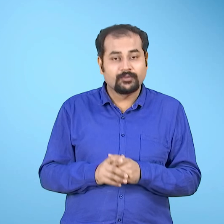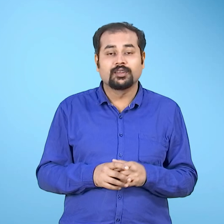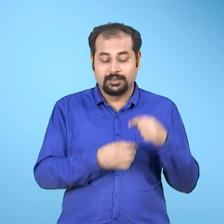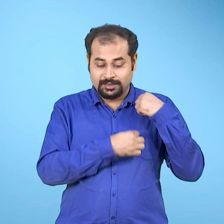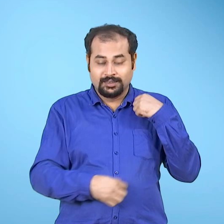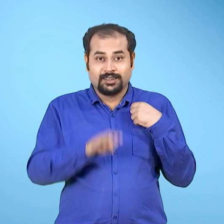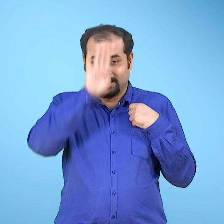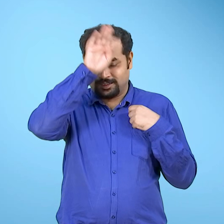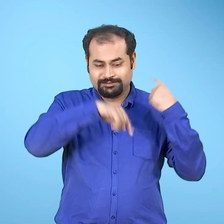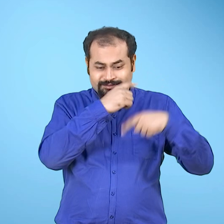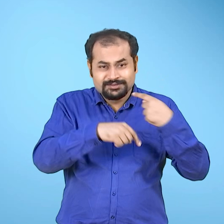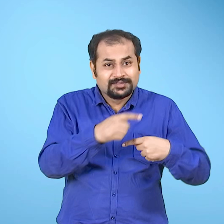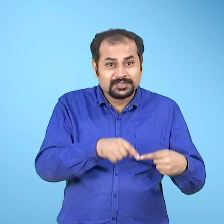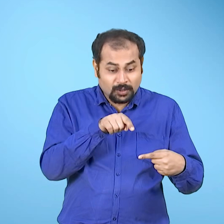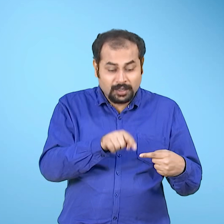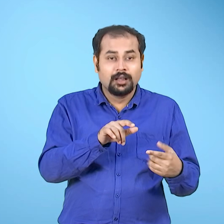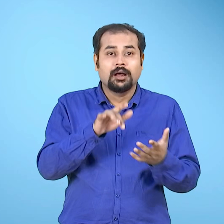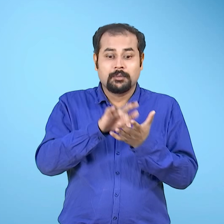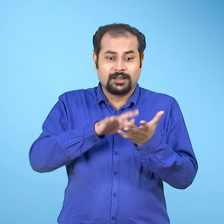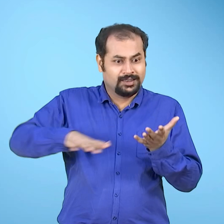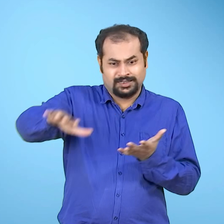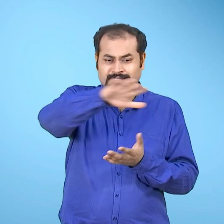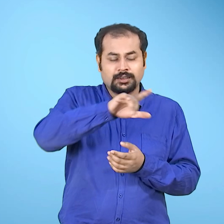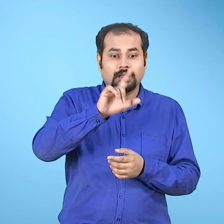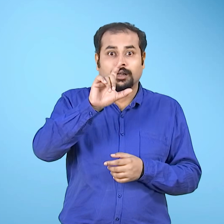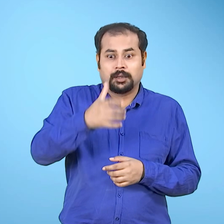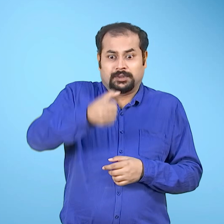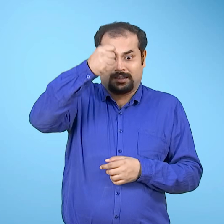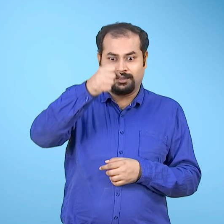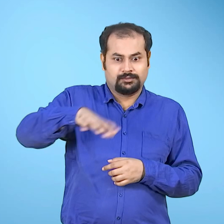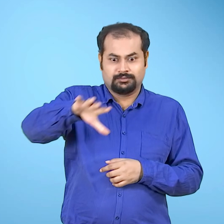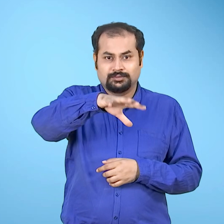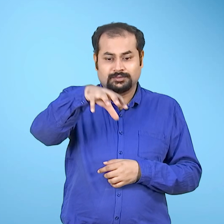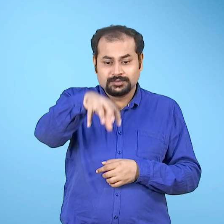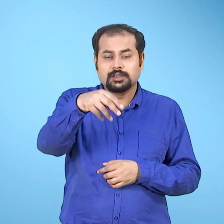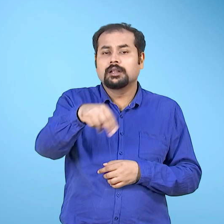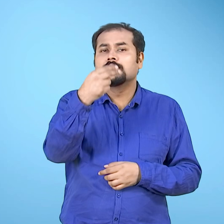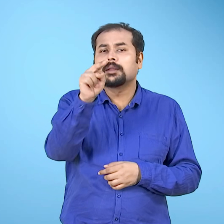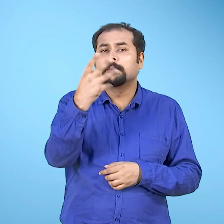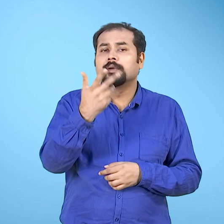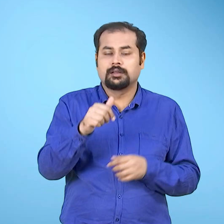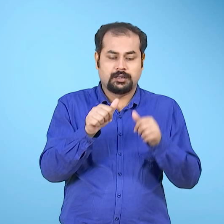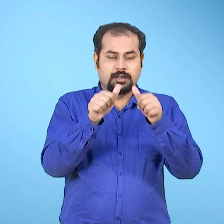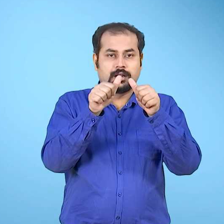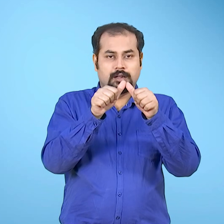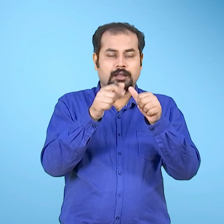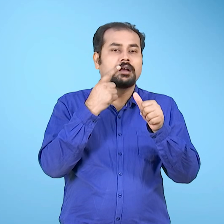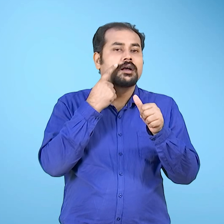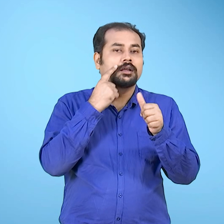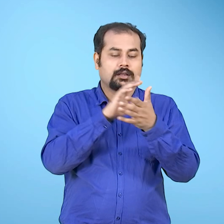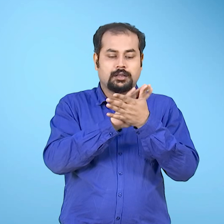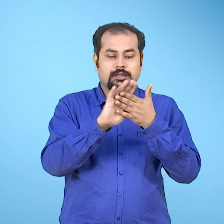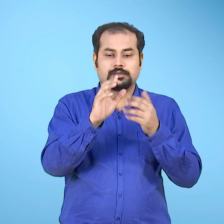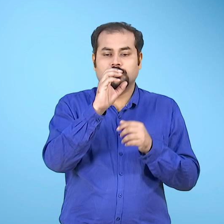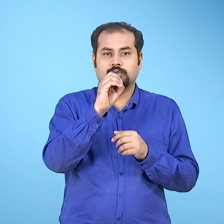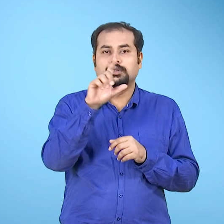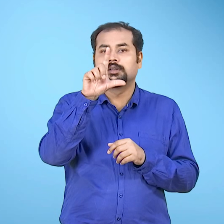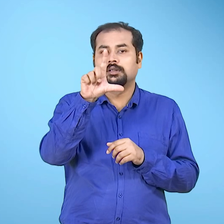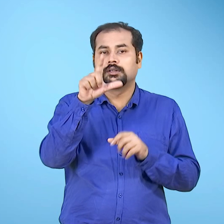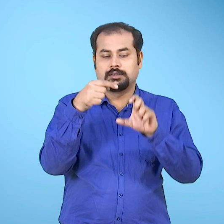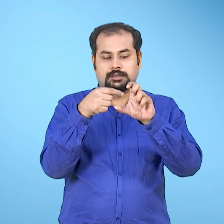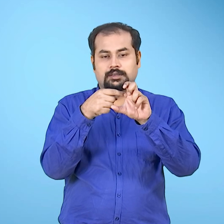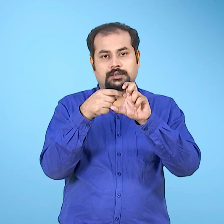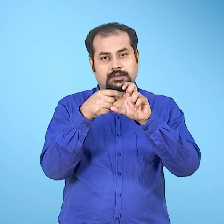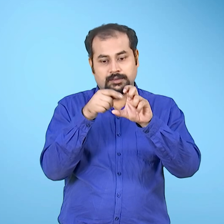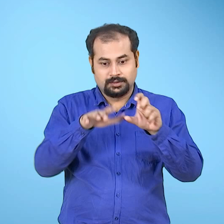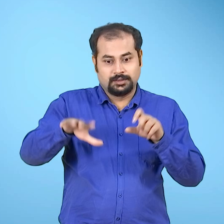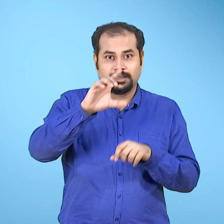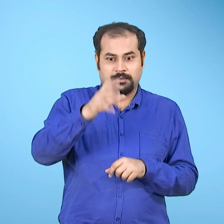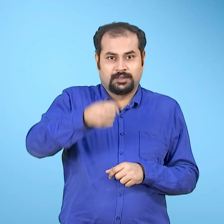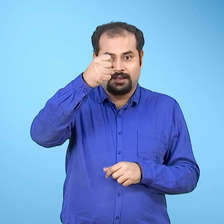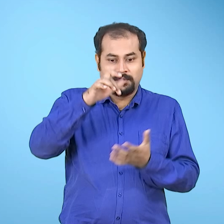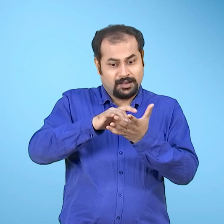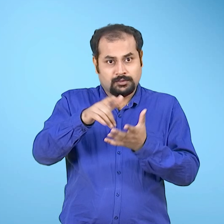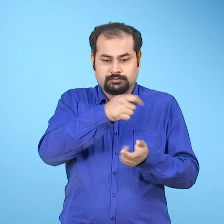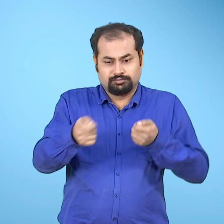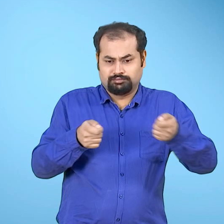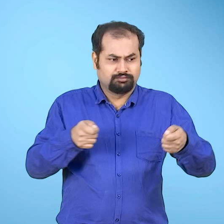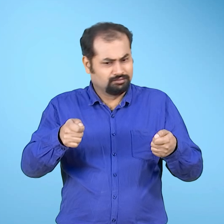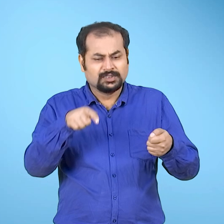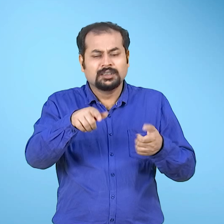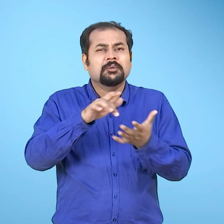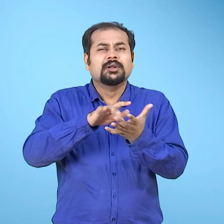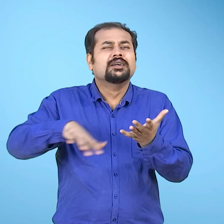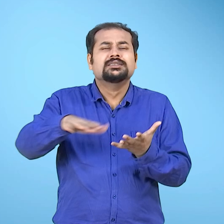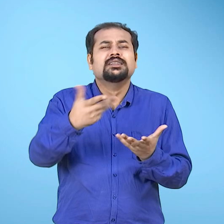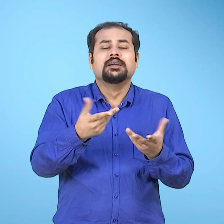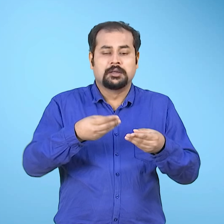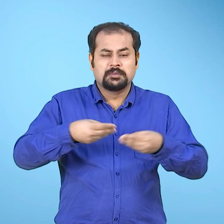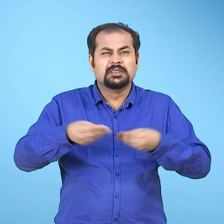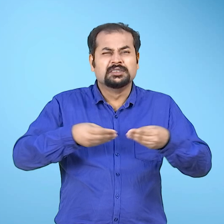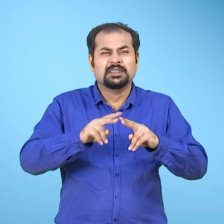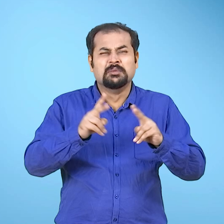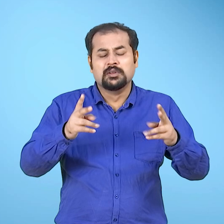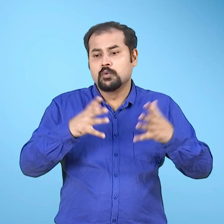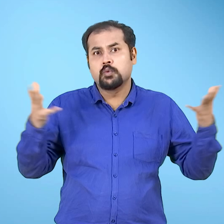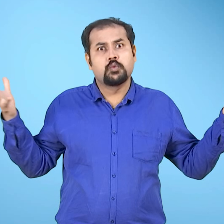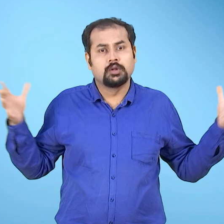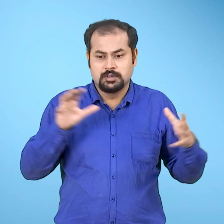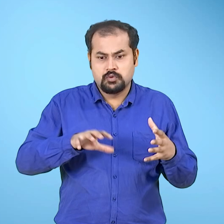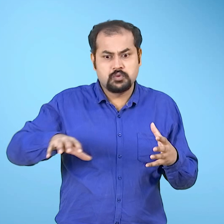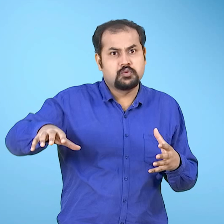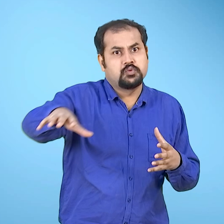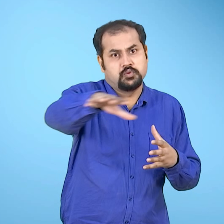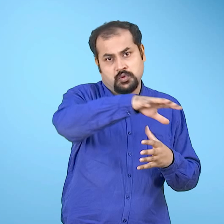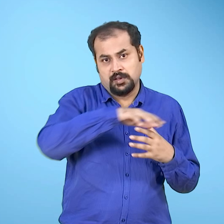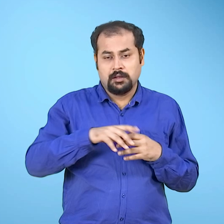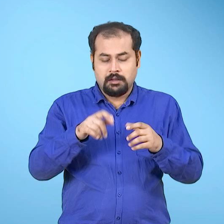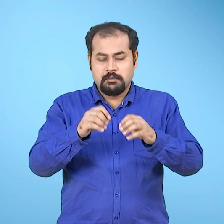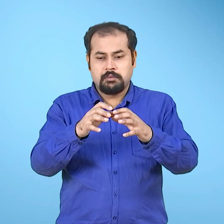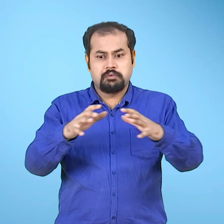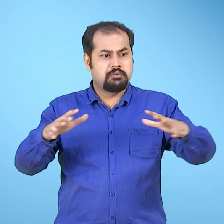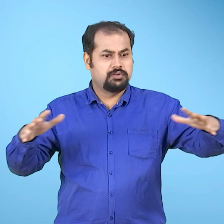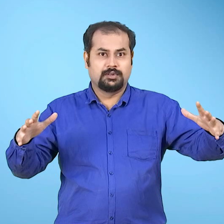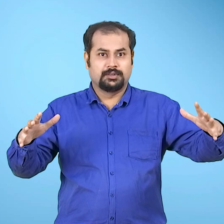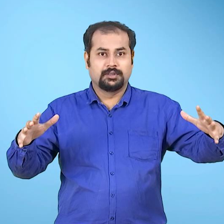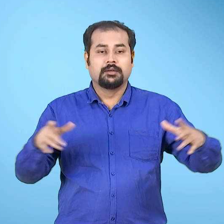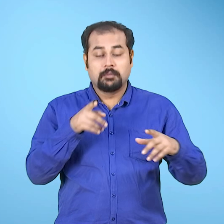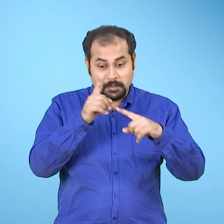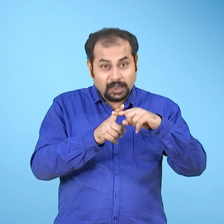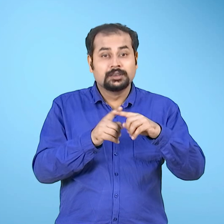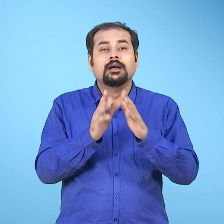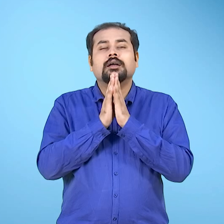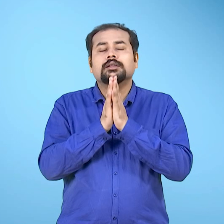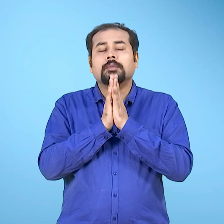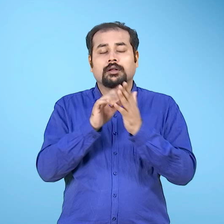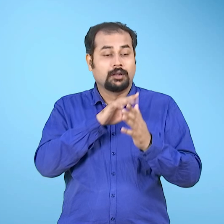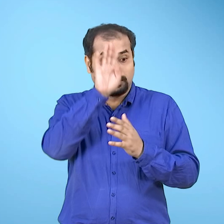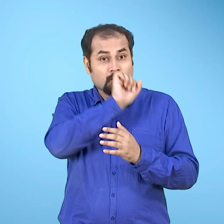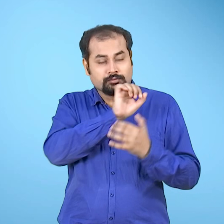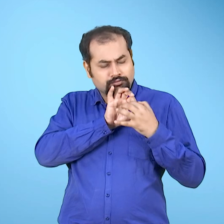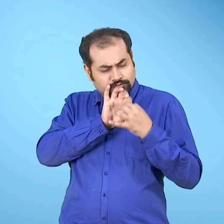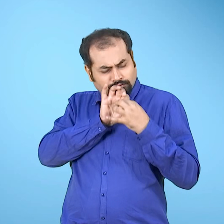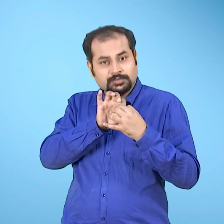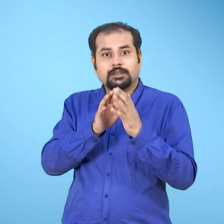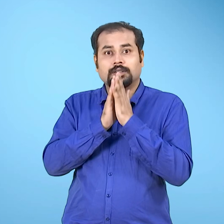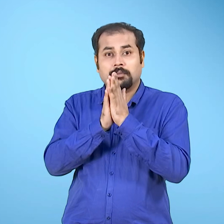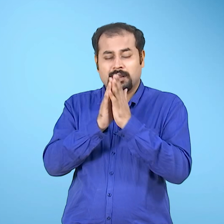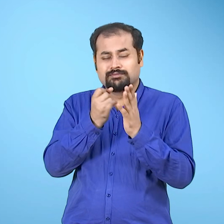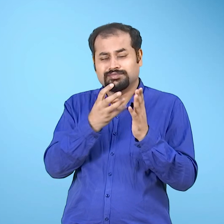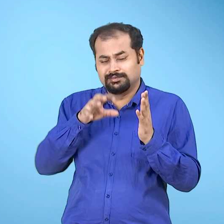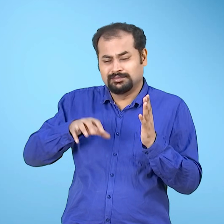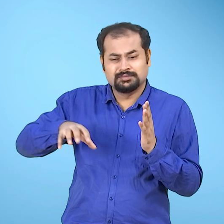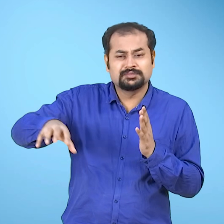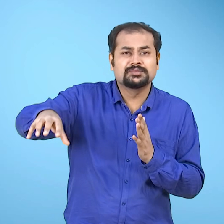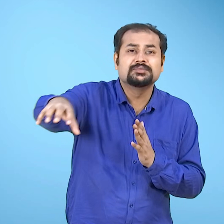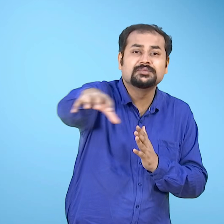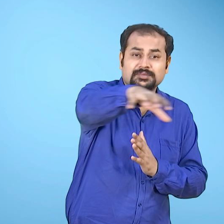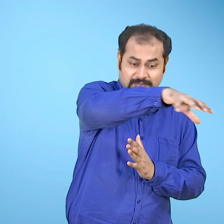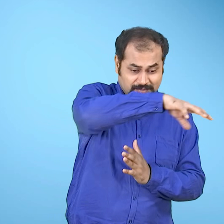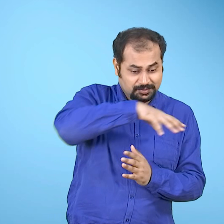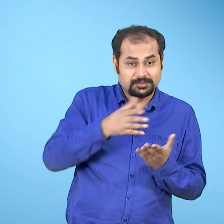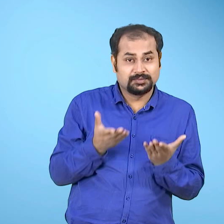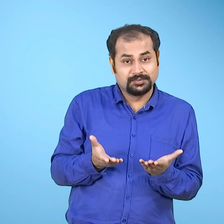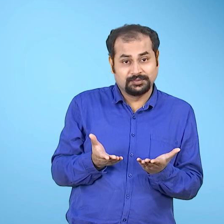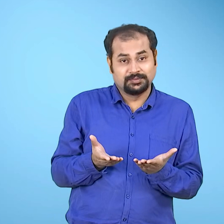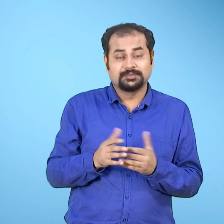Aihole, the capital of the Chalukyas, was an important trading centre. It developed as a religious centre, with a number of temples.